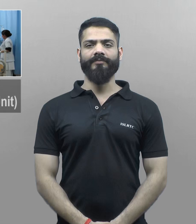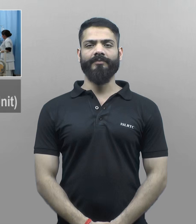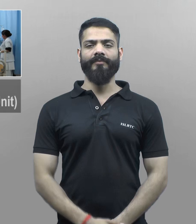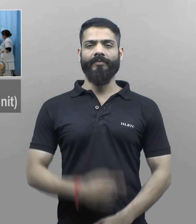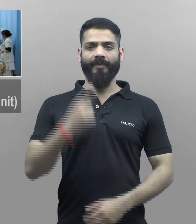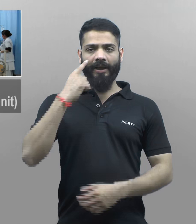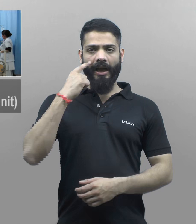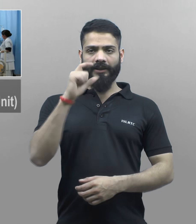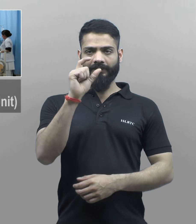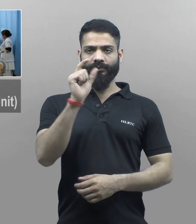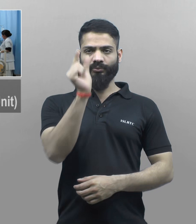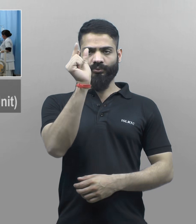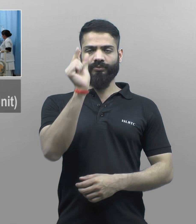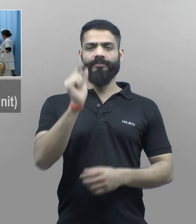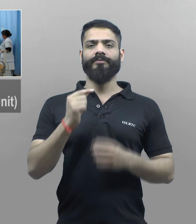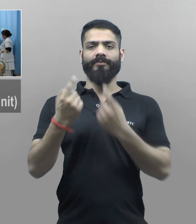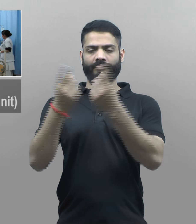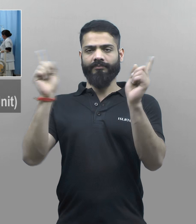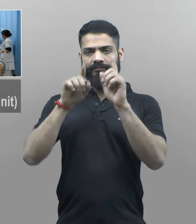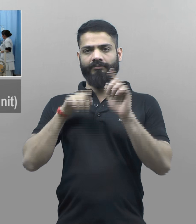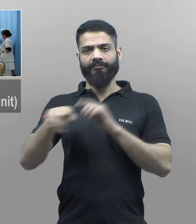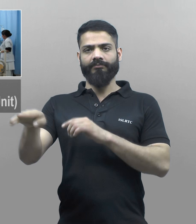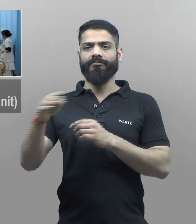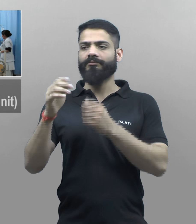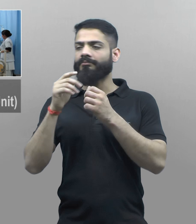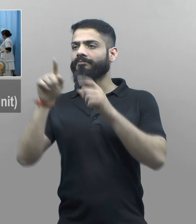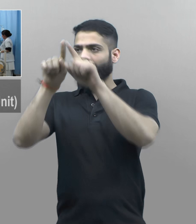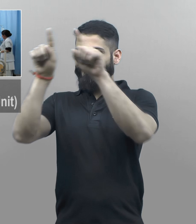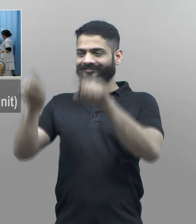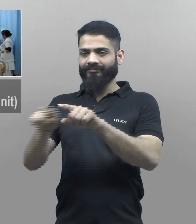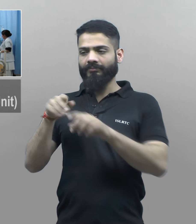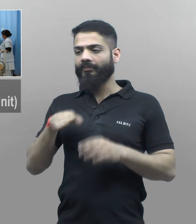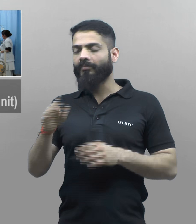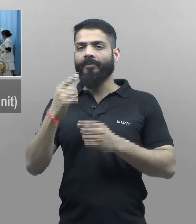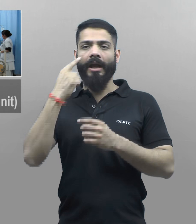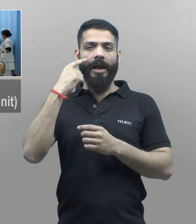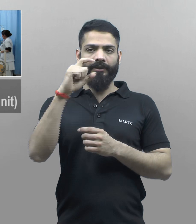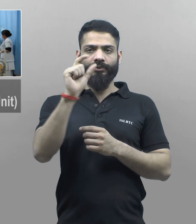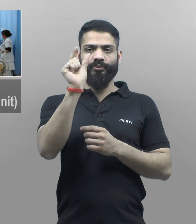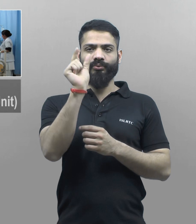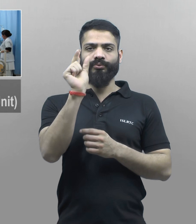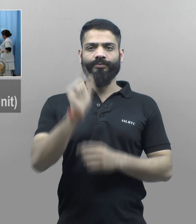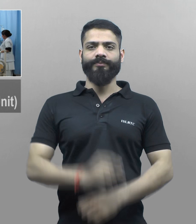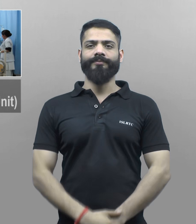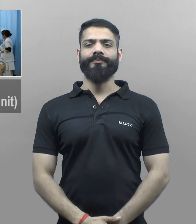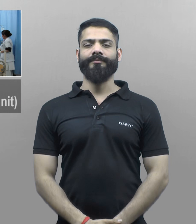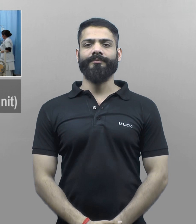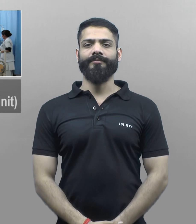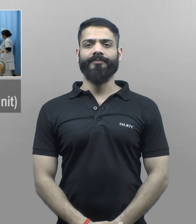ICU (Intensive Care Unit)